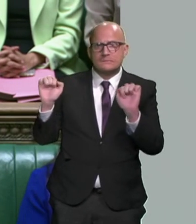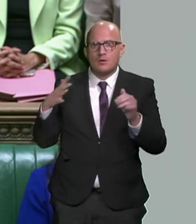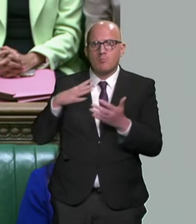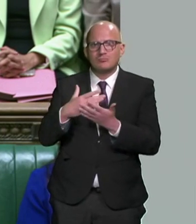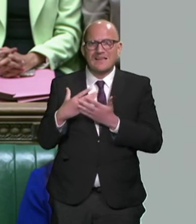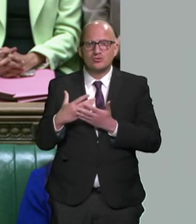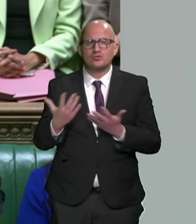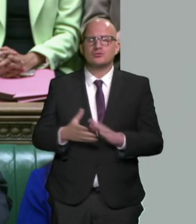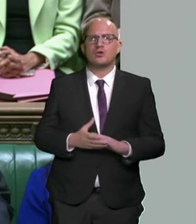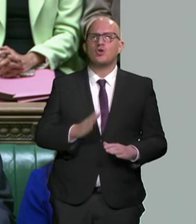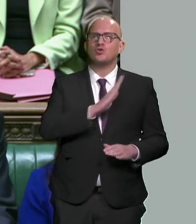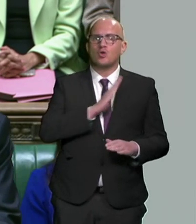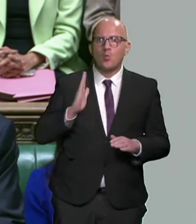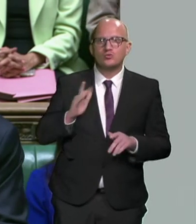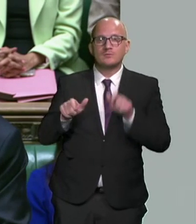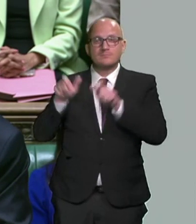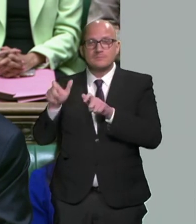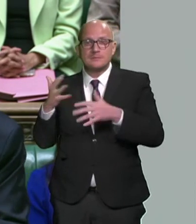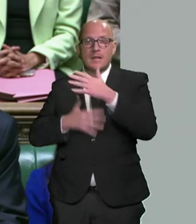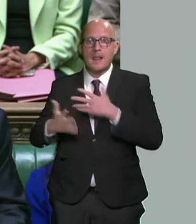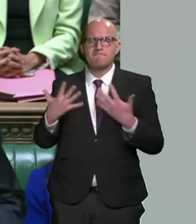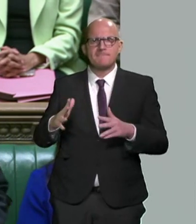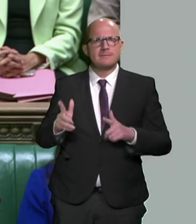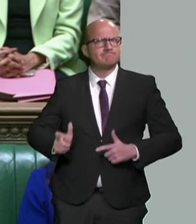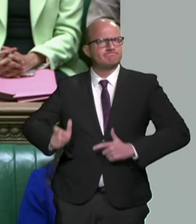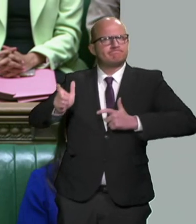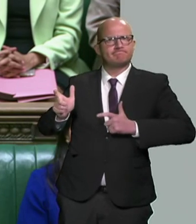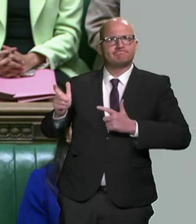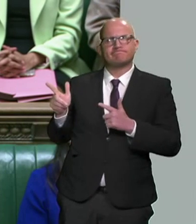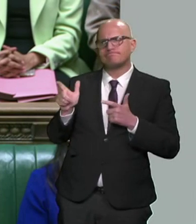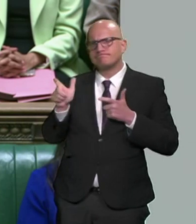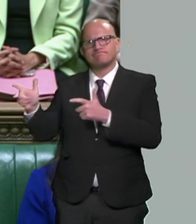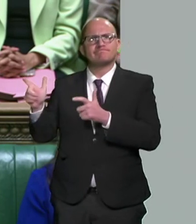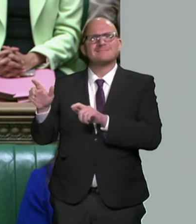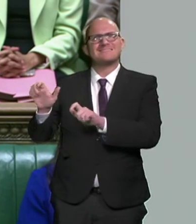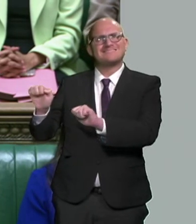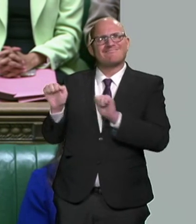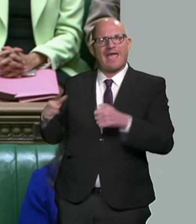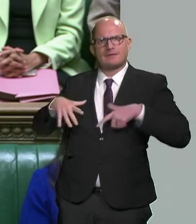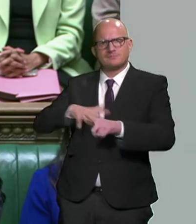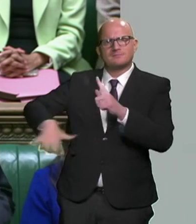Soldiers and citizens alike have taken up arms to defend their land and families.